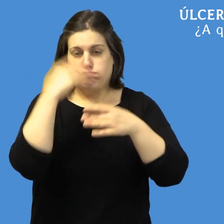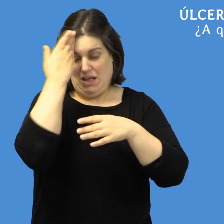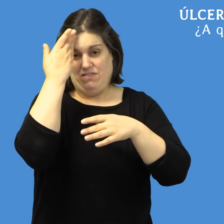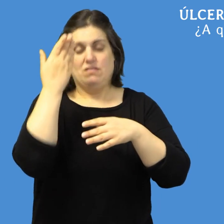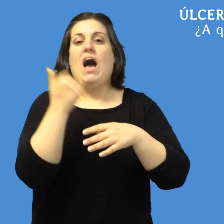afectar